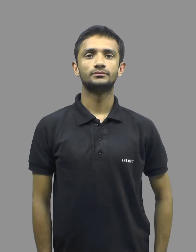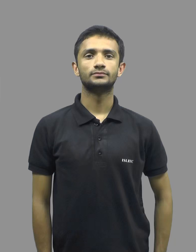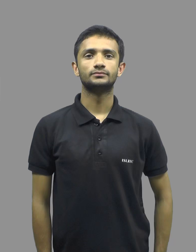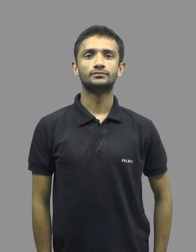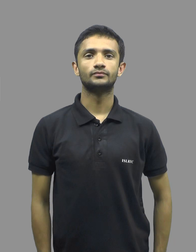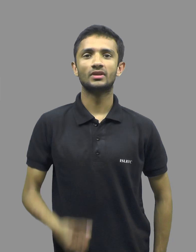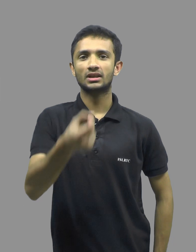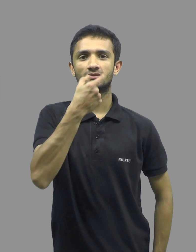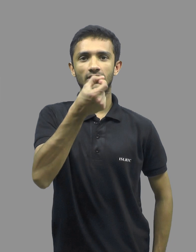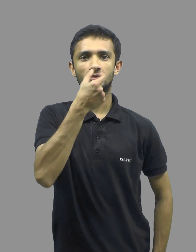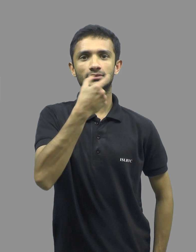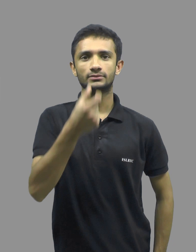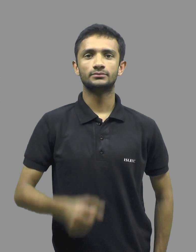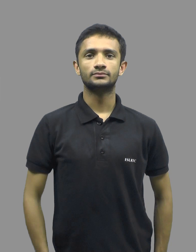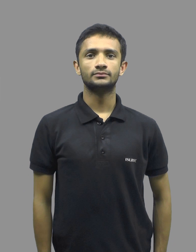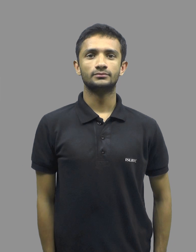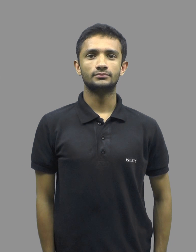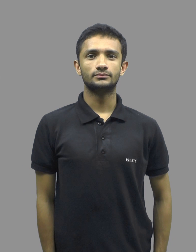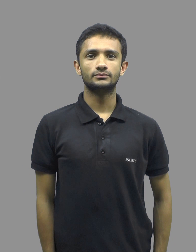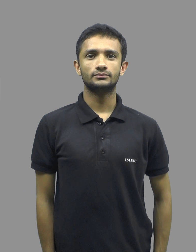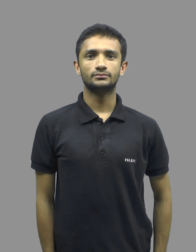Medicine